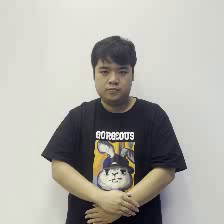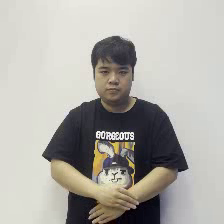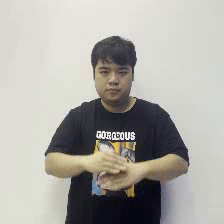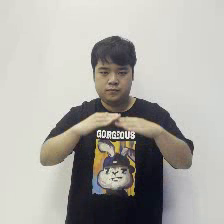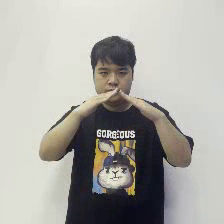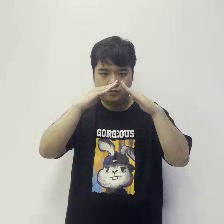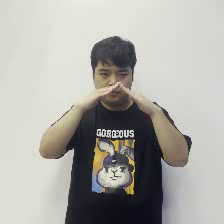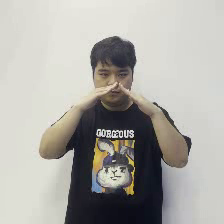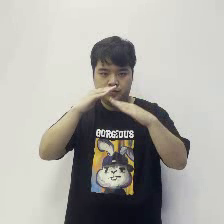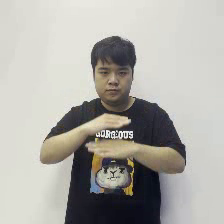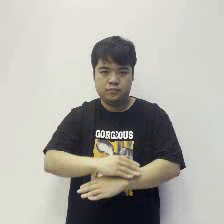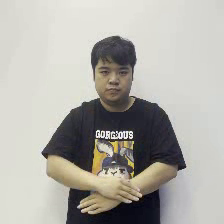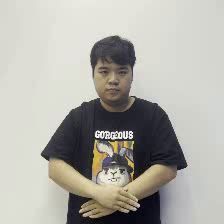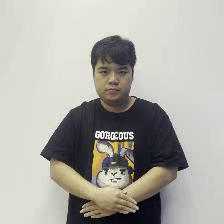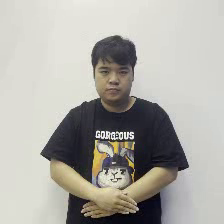Nhà